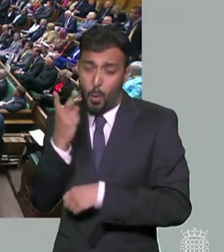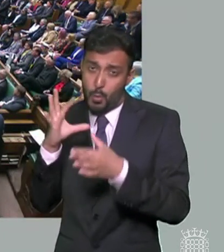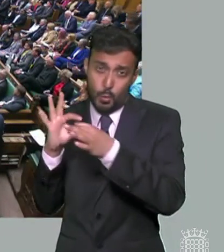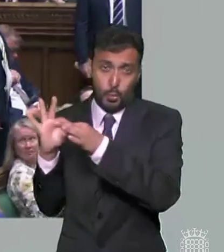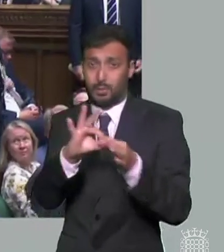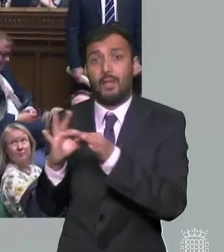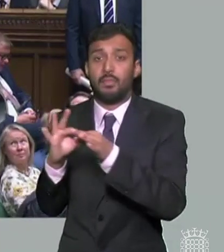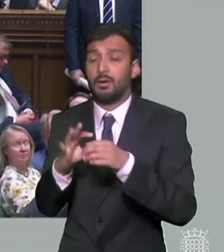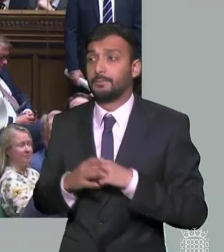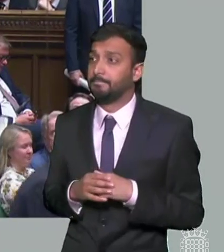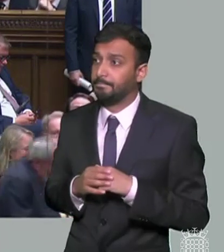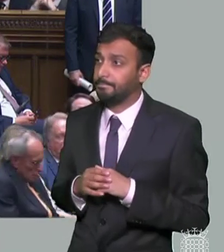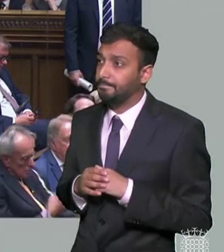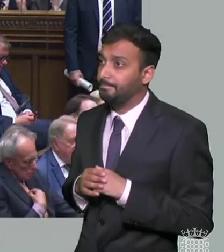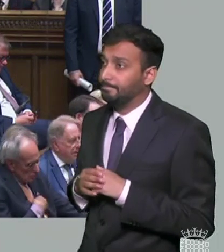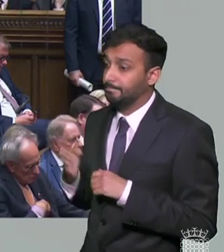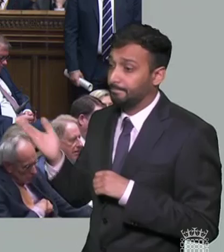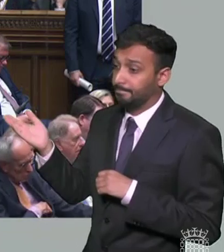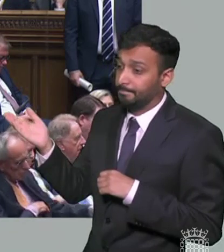That is what they want.